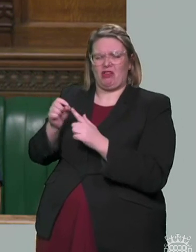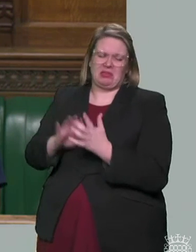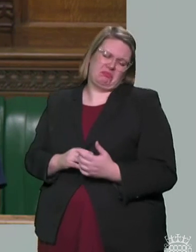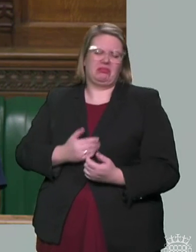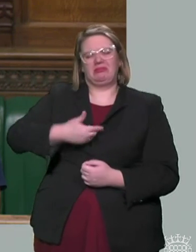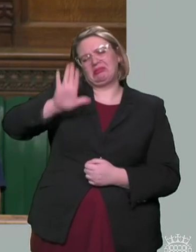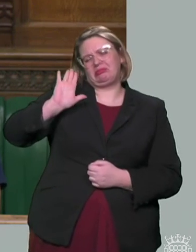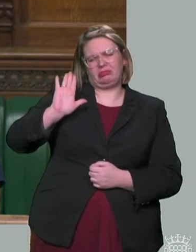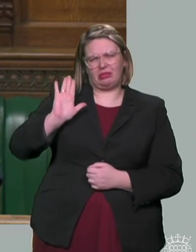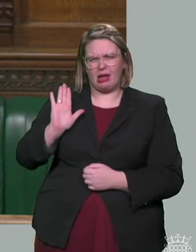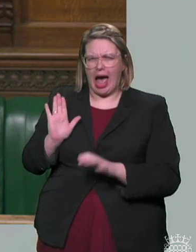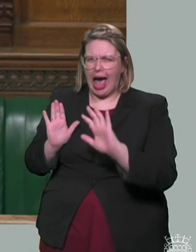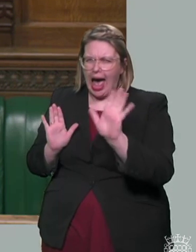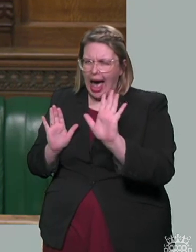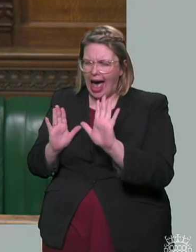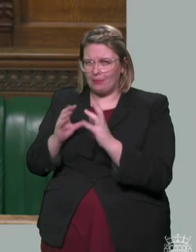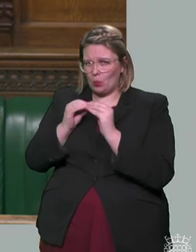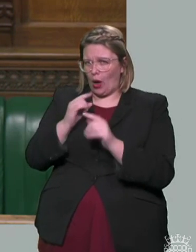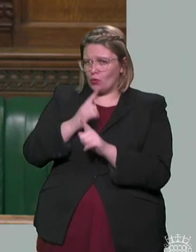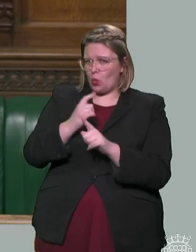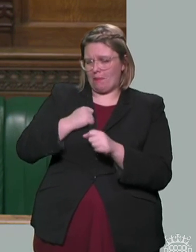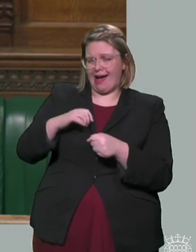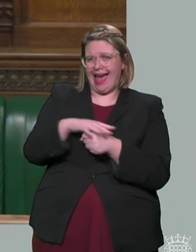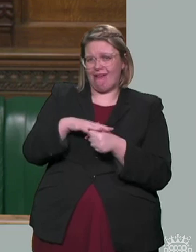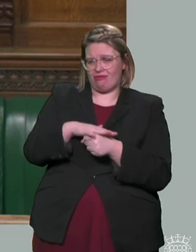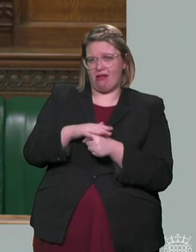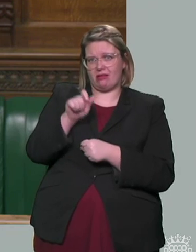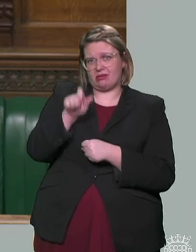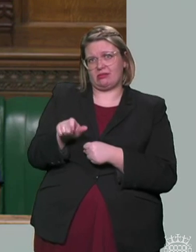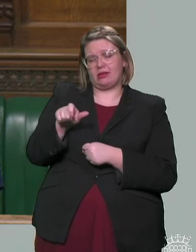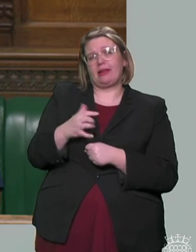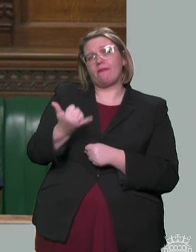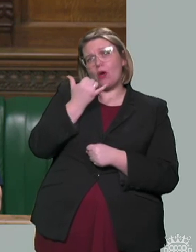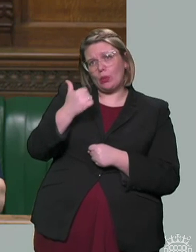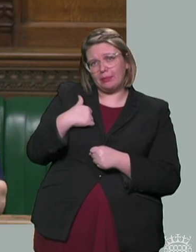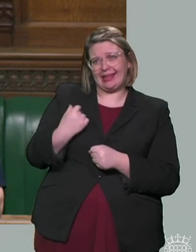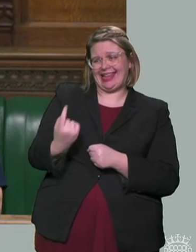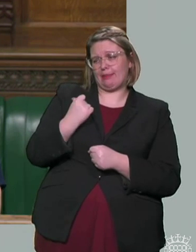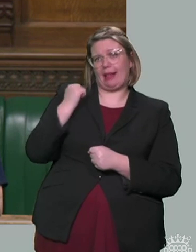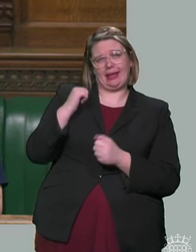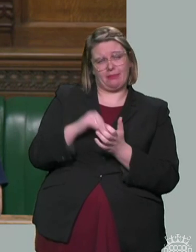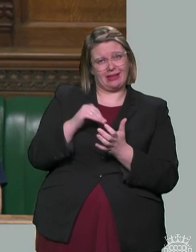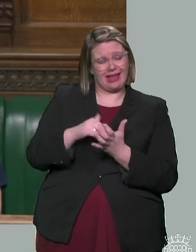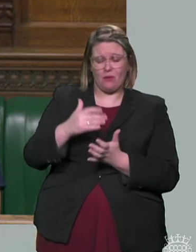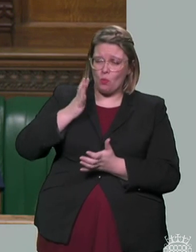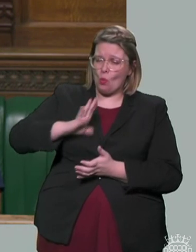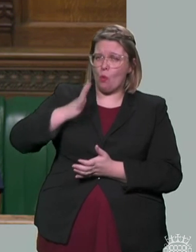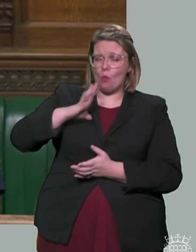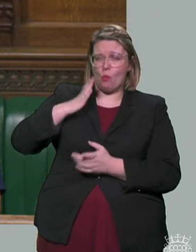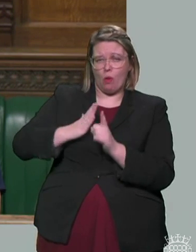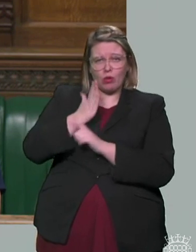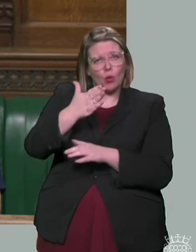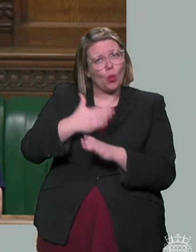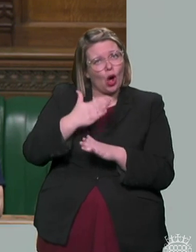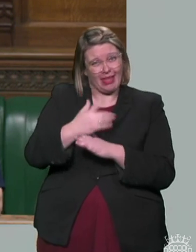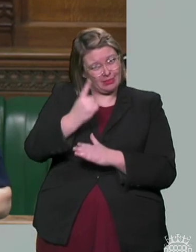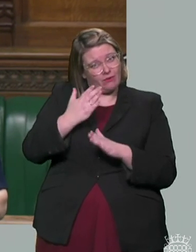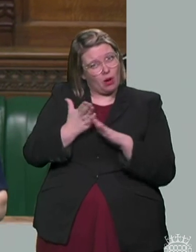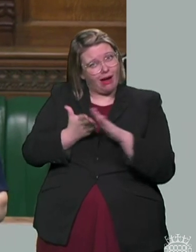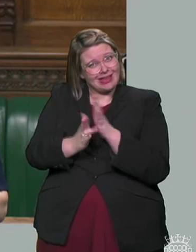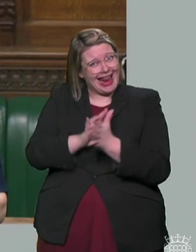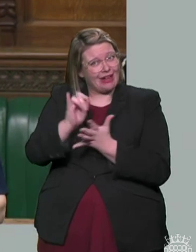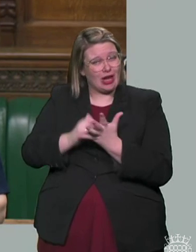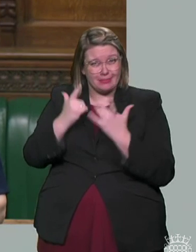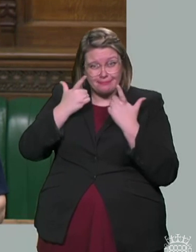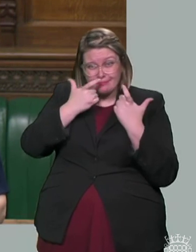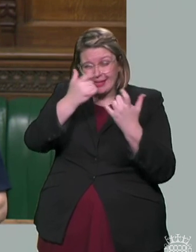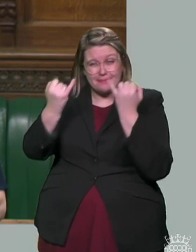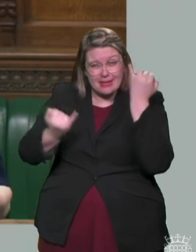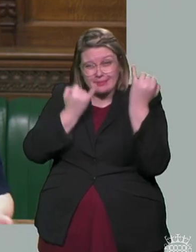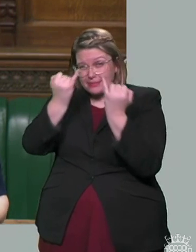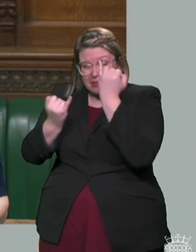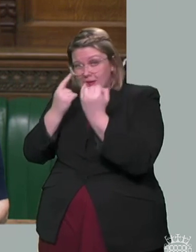The Prime Minister might like to speak to my constituent who both phoned and emailed me on Monday desperate to go to work the next day as a crucial frontline NHS worker but who could not get his hands on a test.